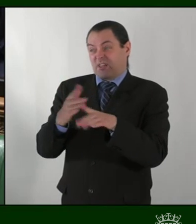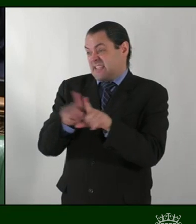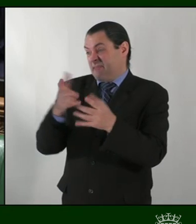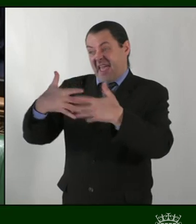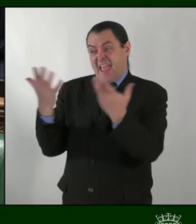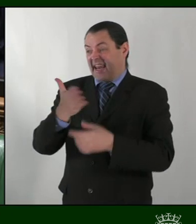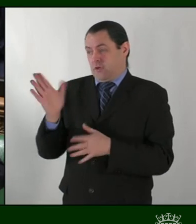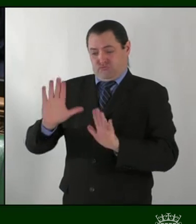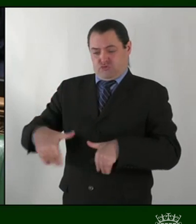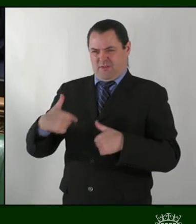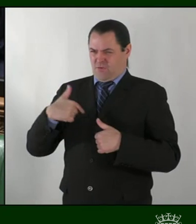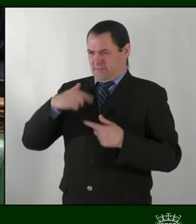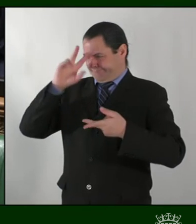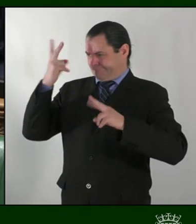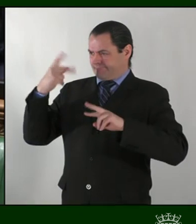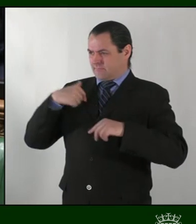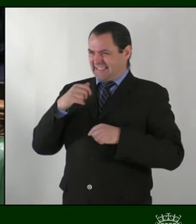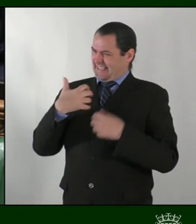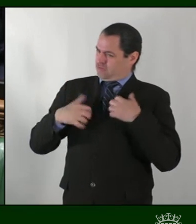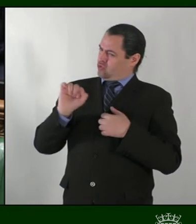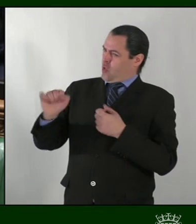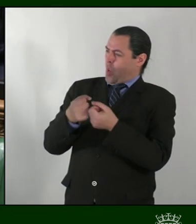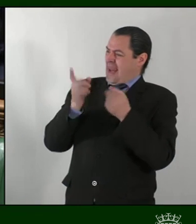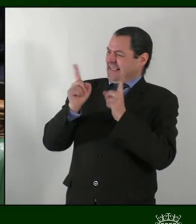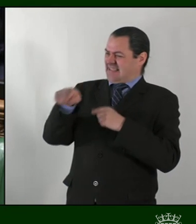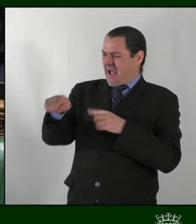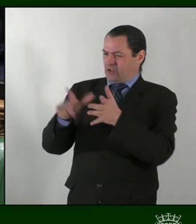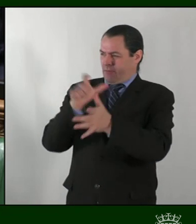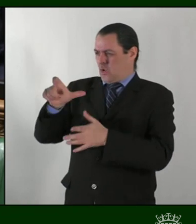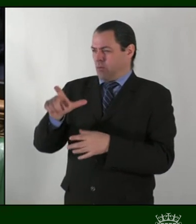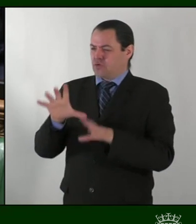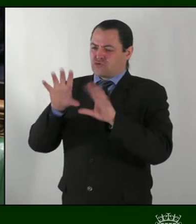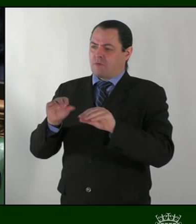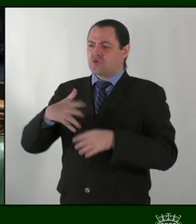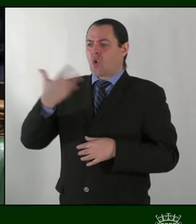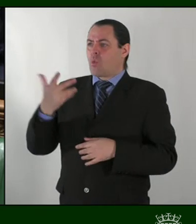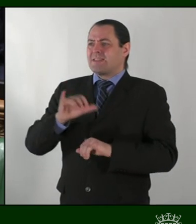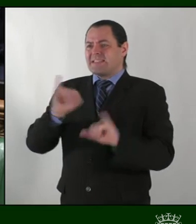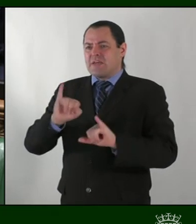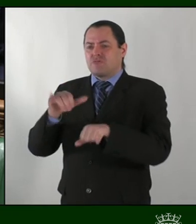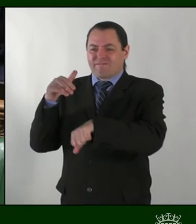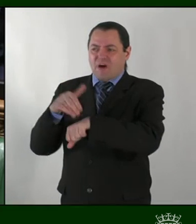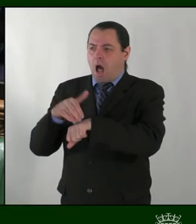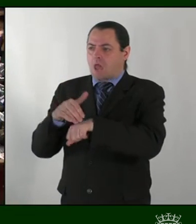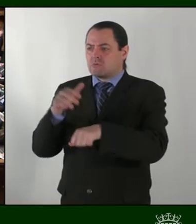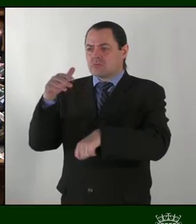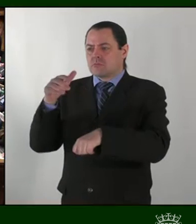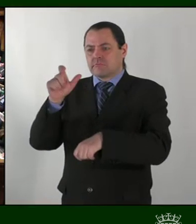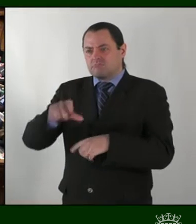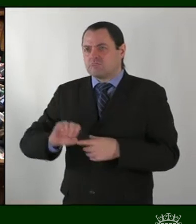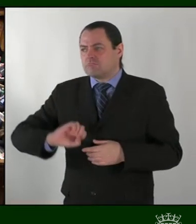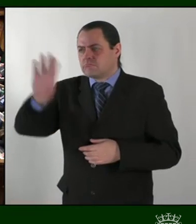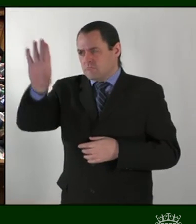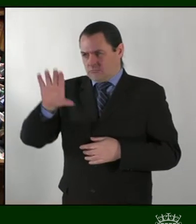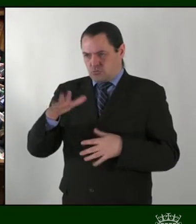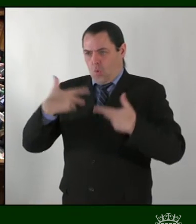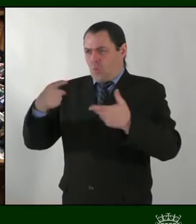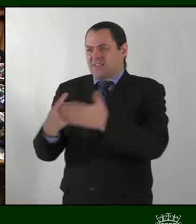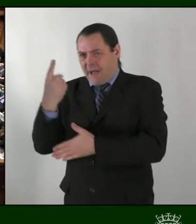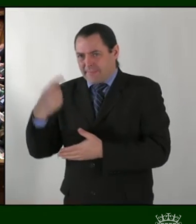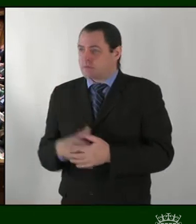I therefore find it paradoxical that the leader of his party is soft on the deportation of serious violent offenders.